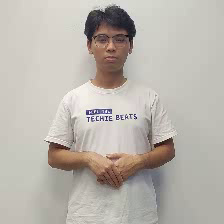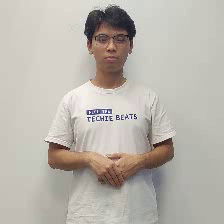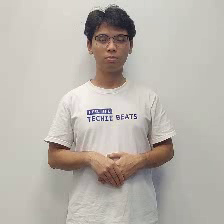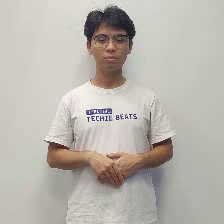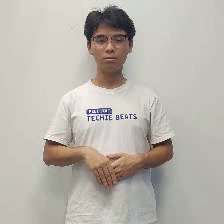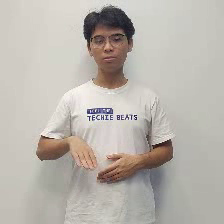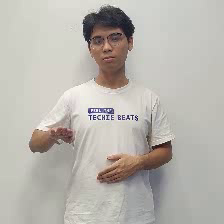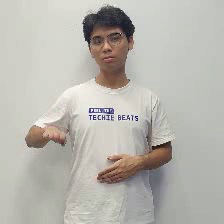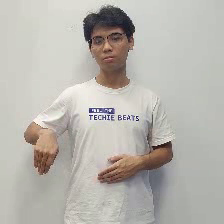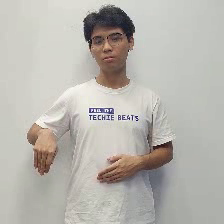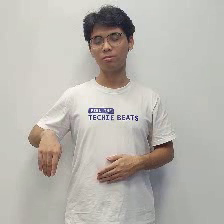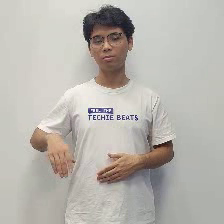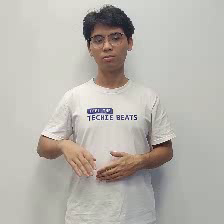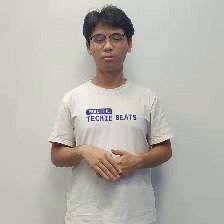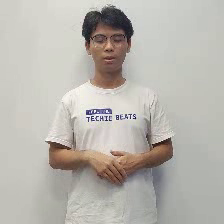Phía sau